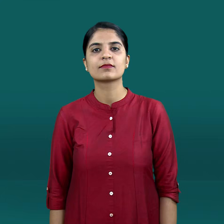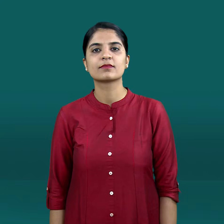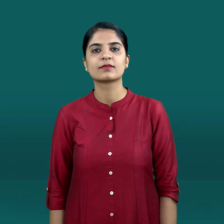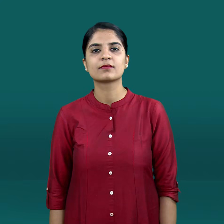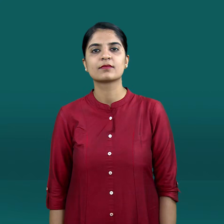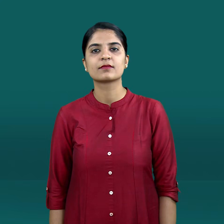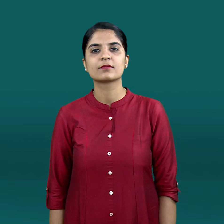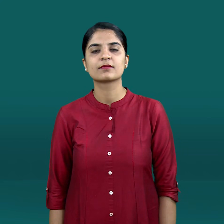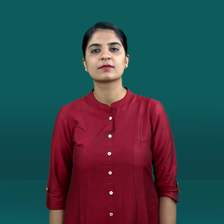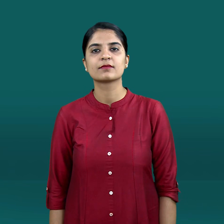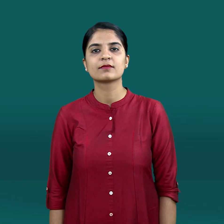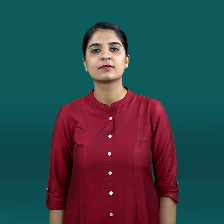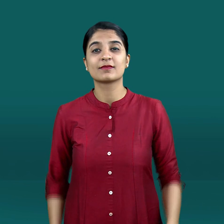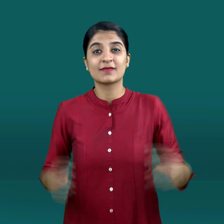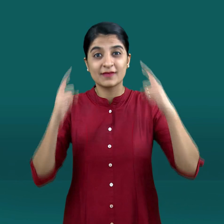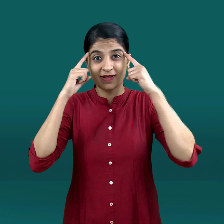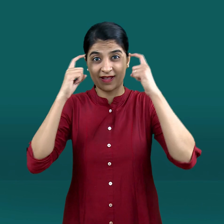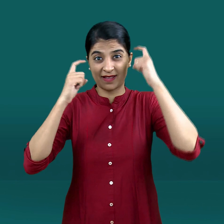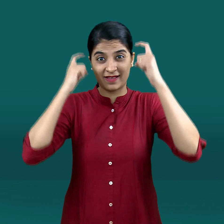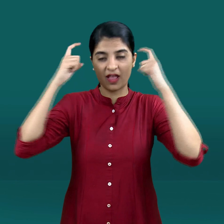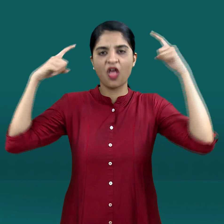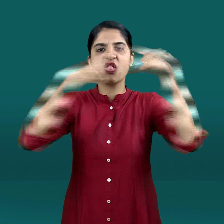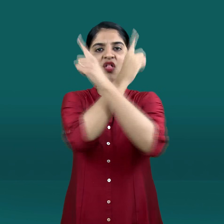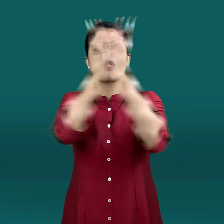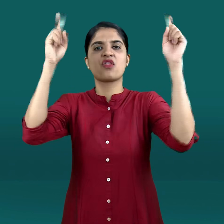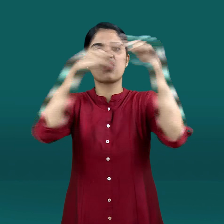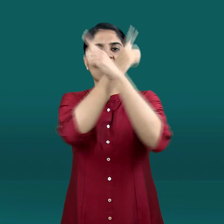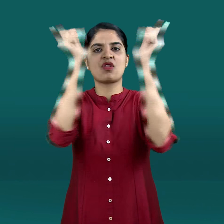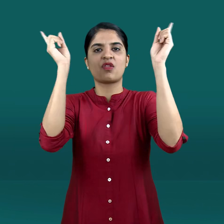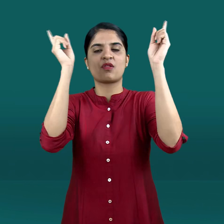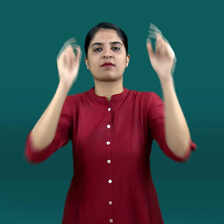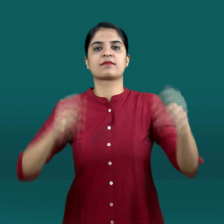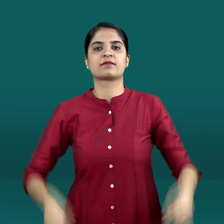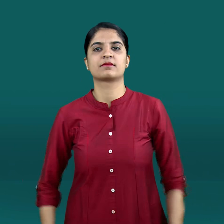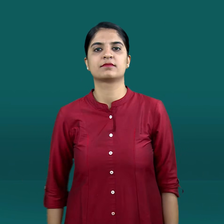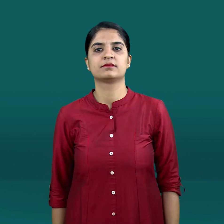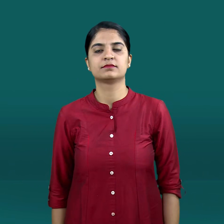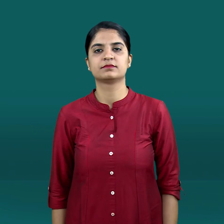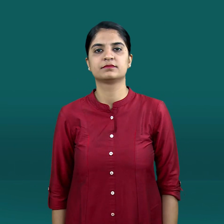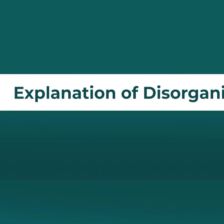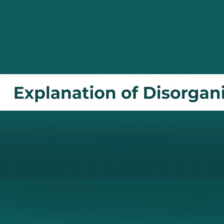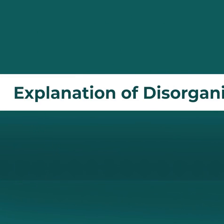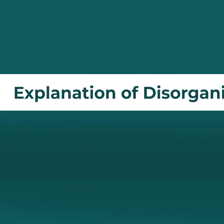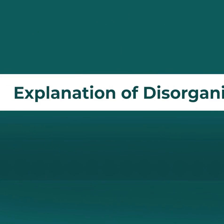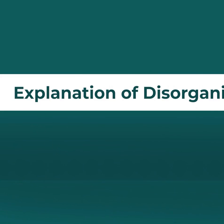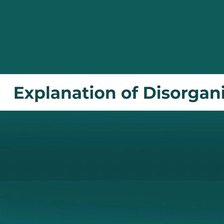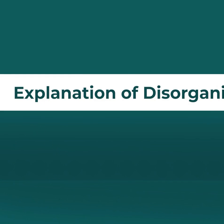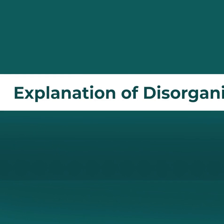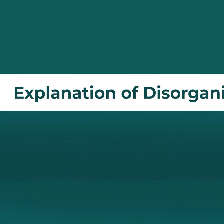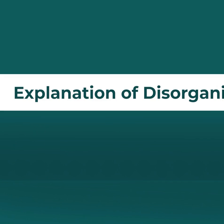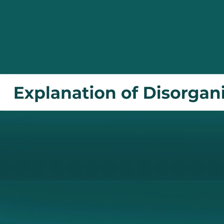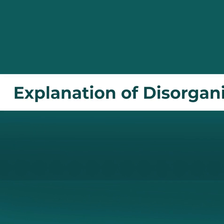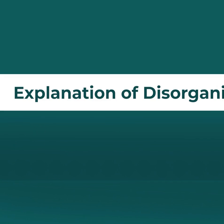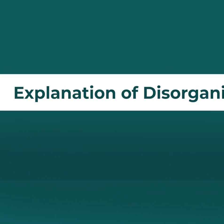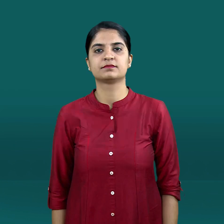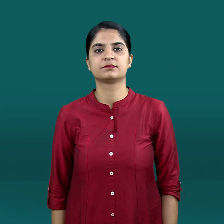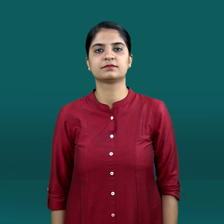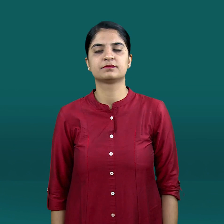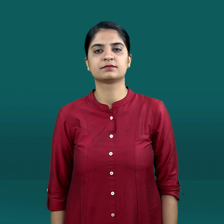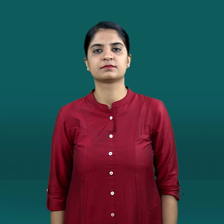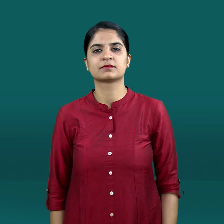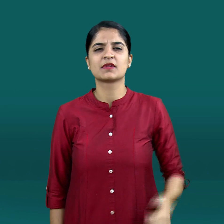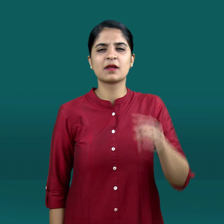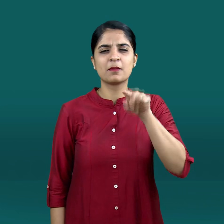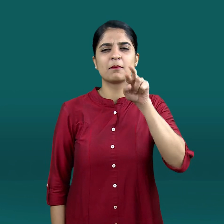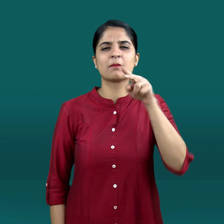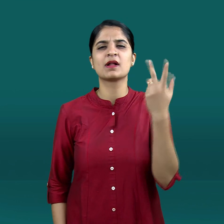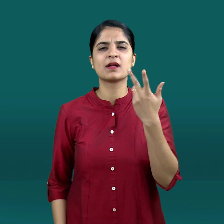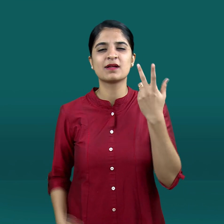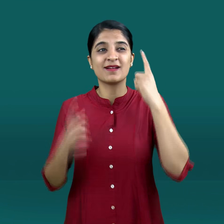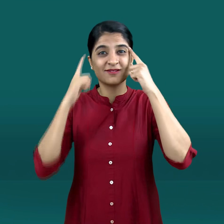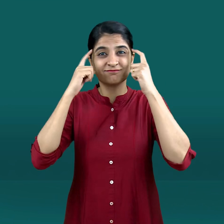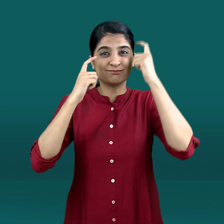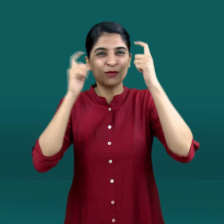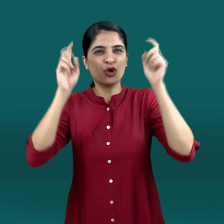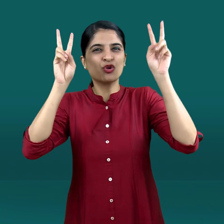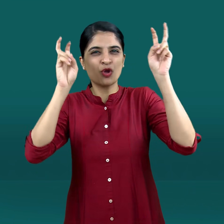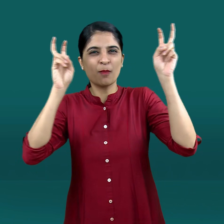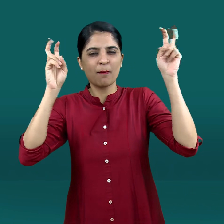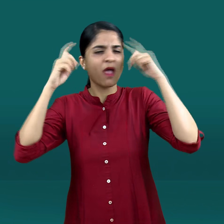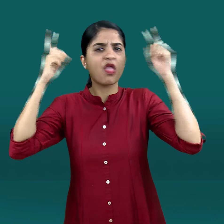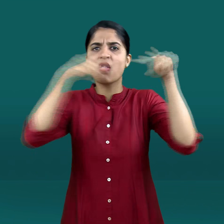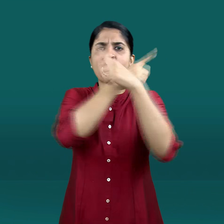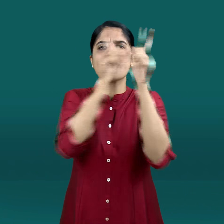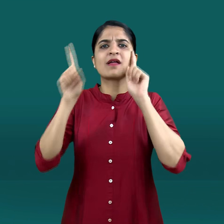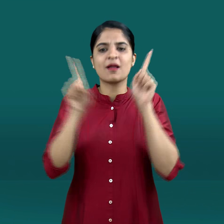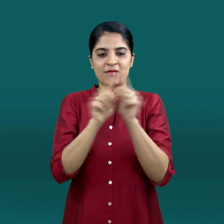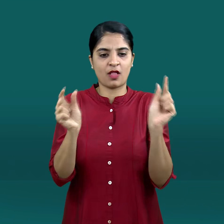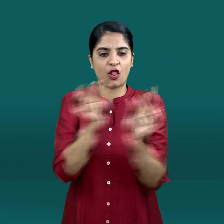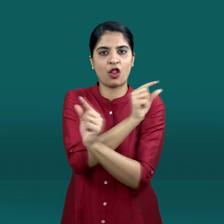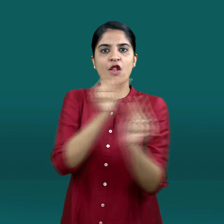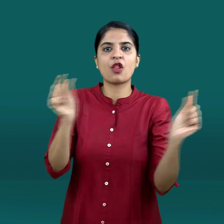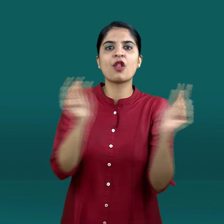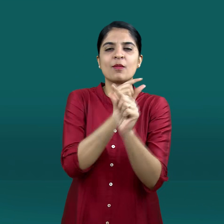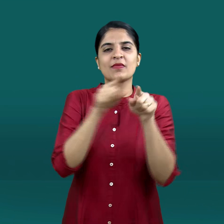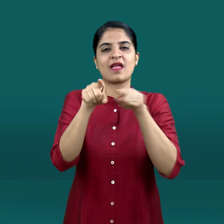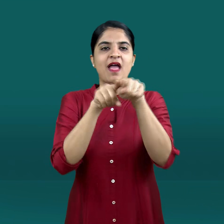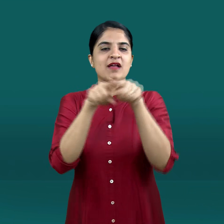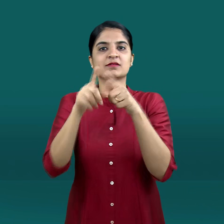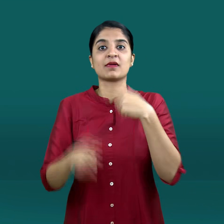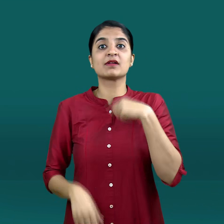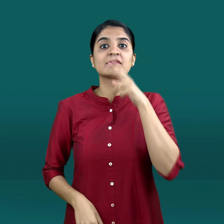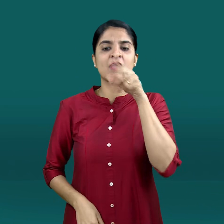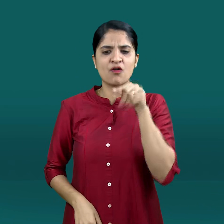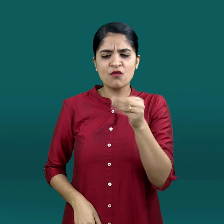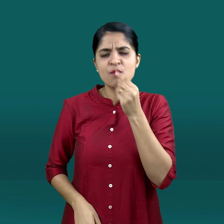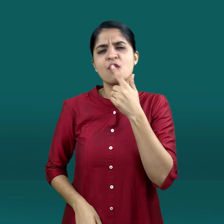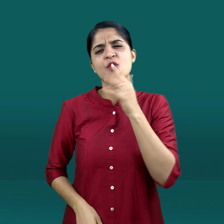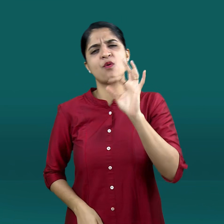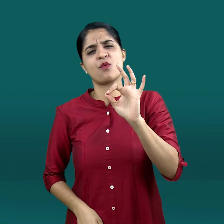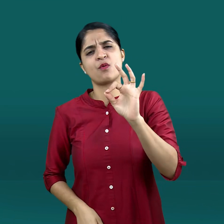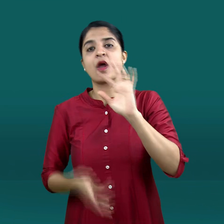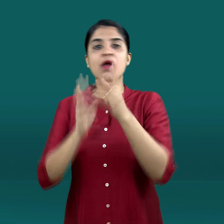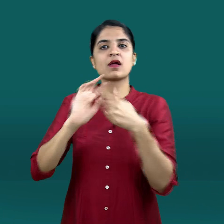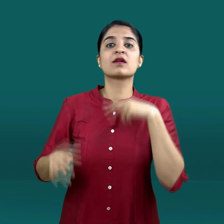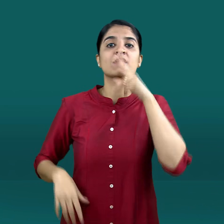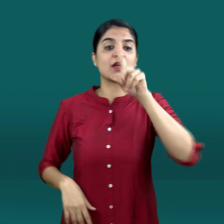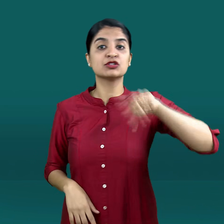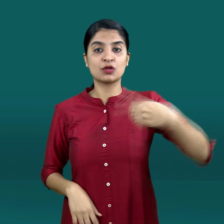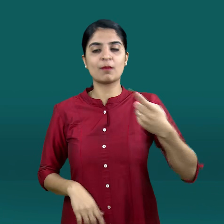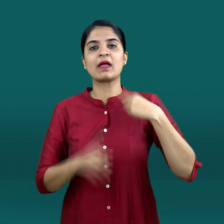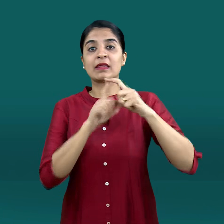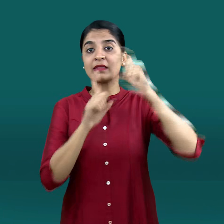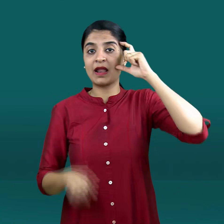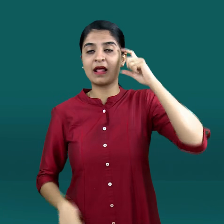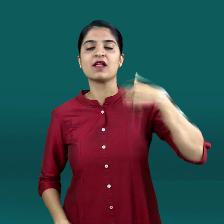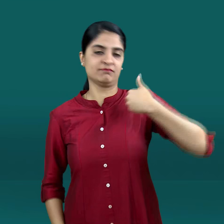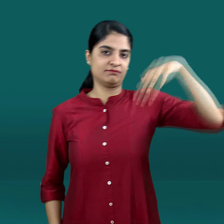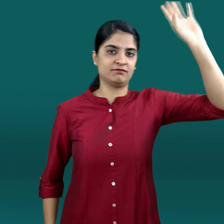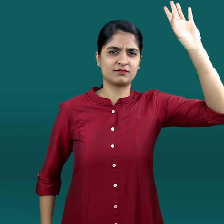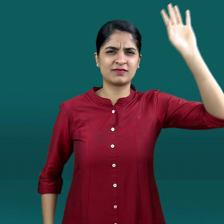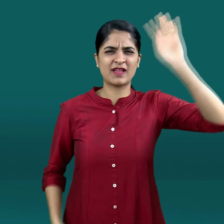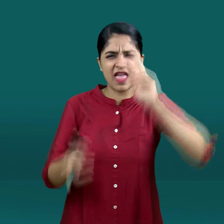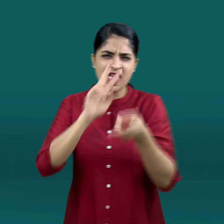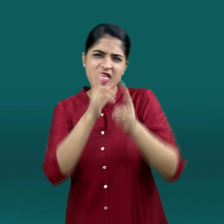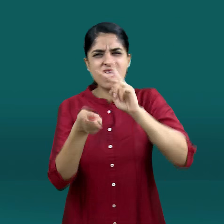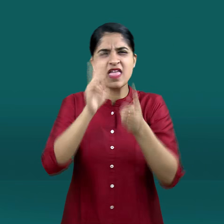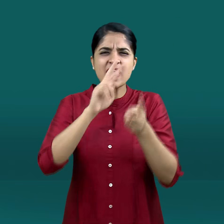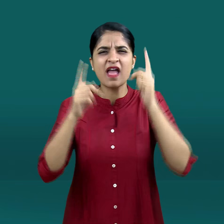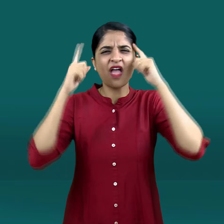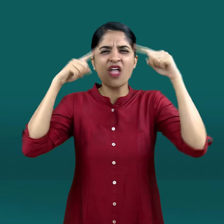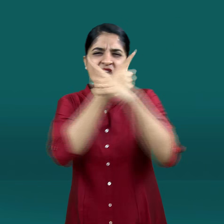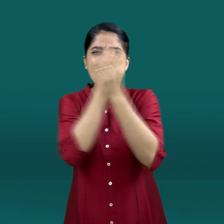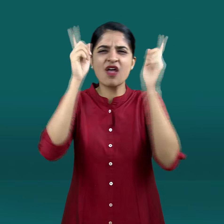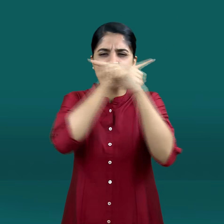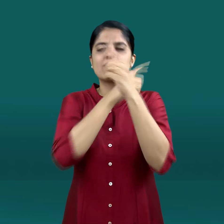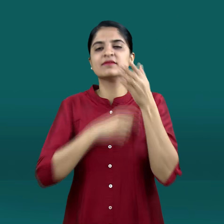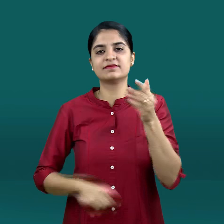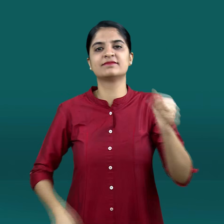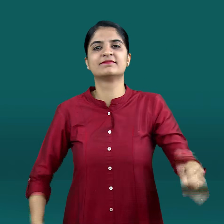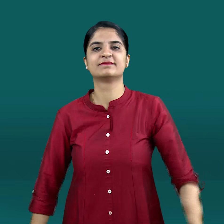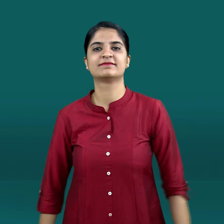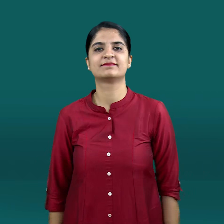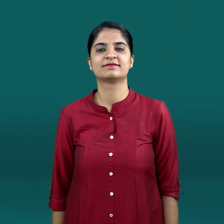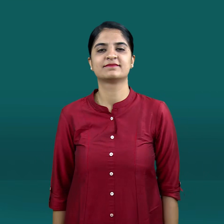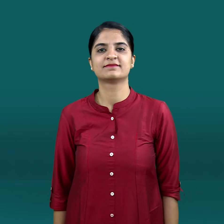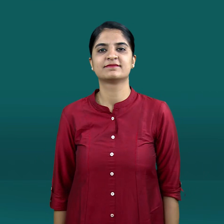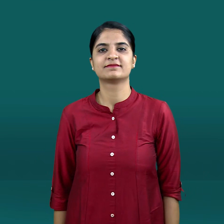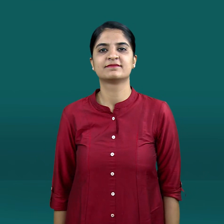Disorganized disordered thinking